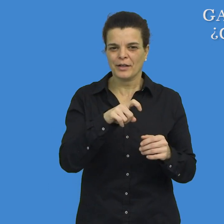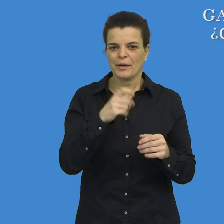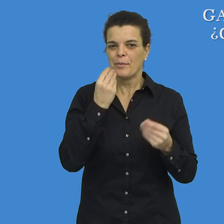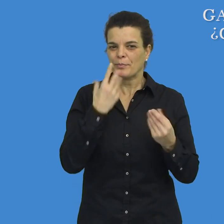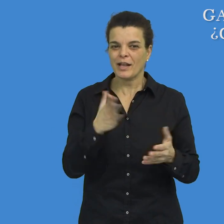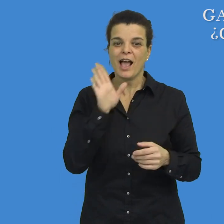bien